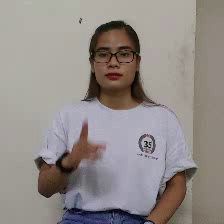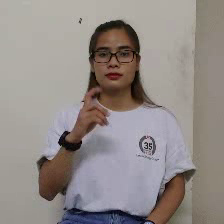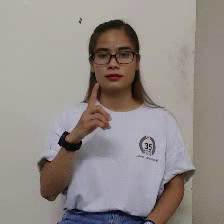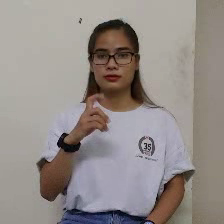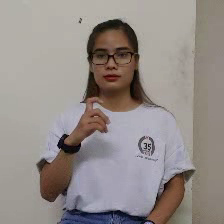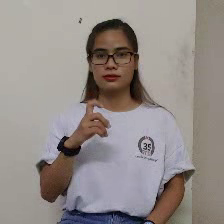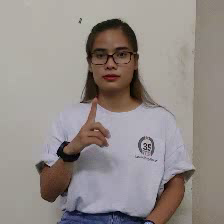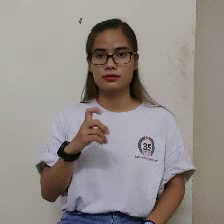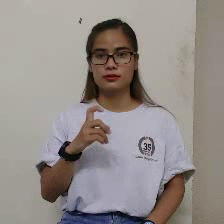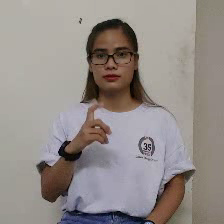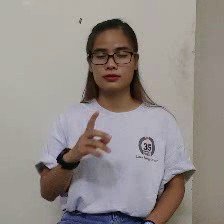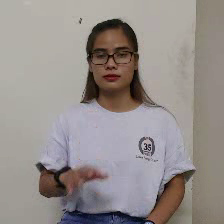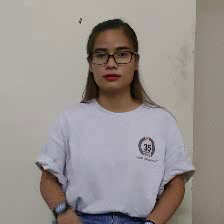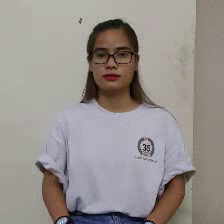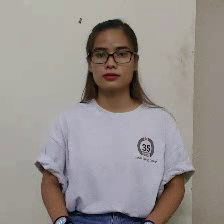Đâu